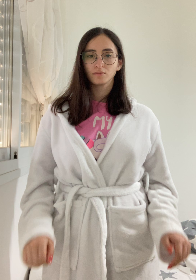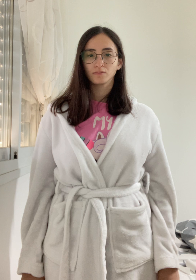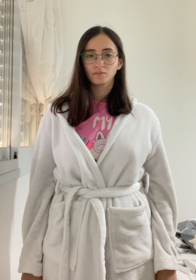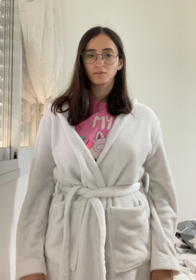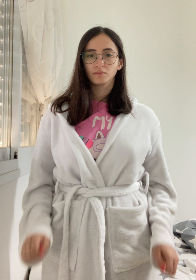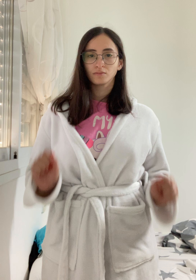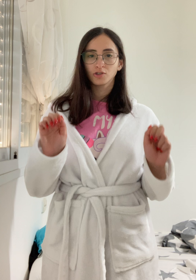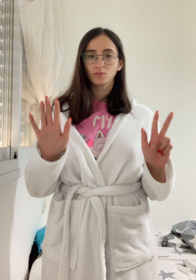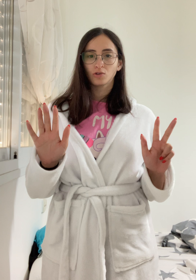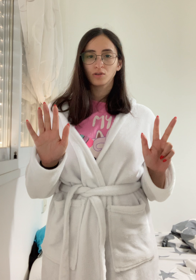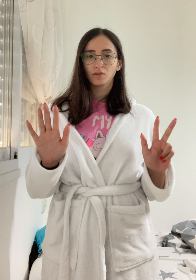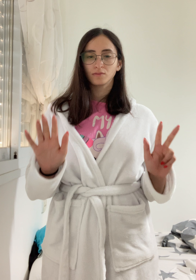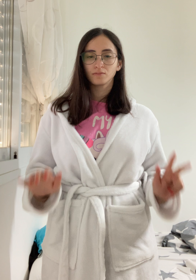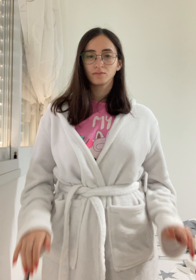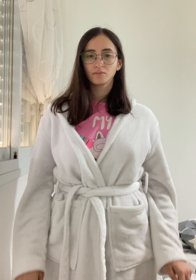שמונה